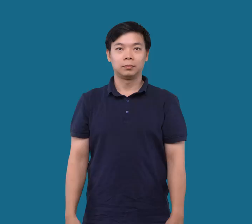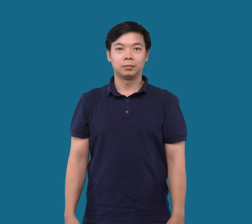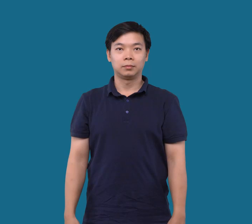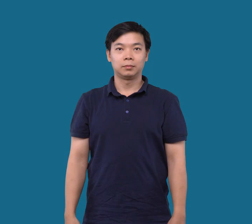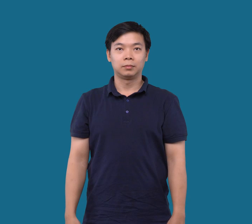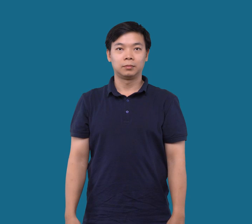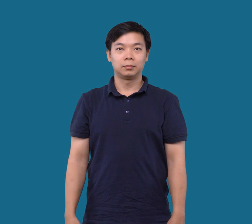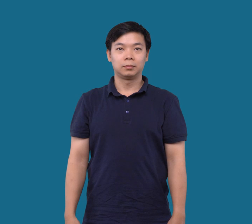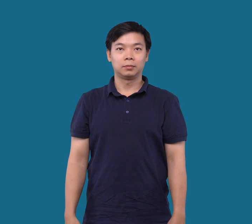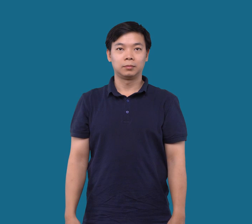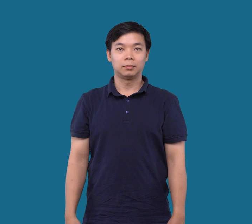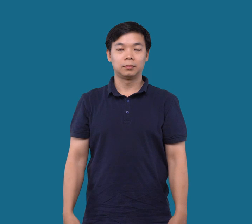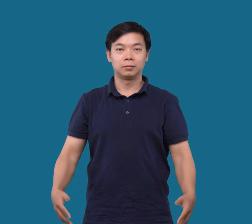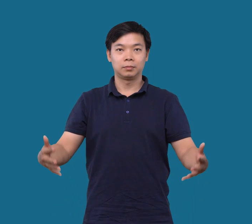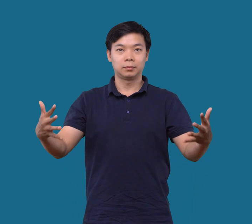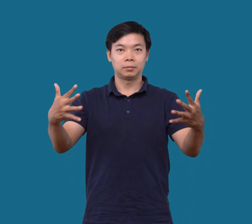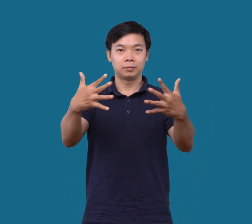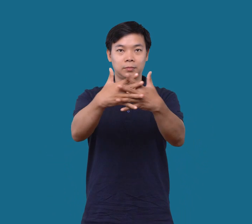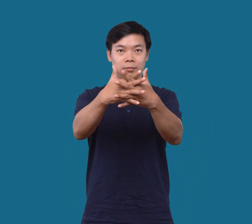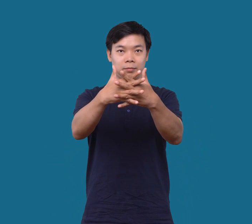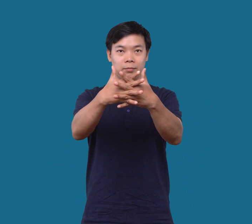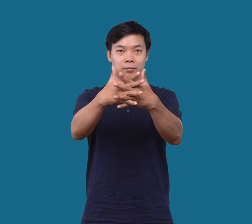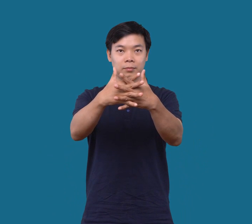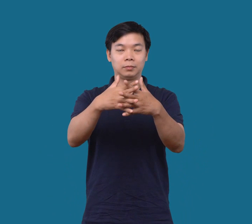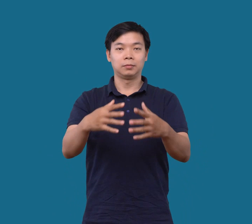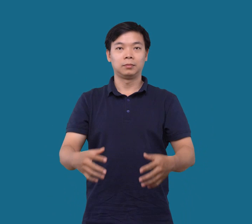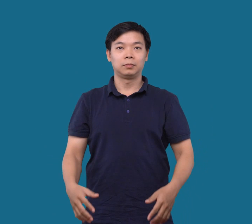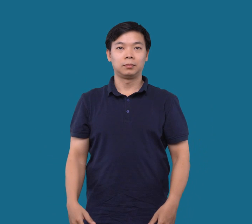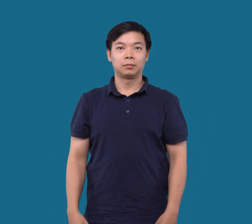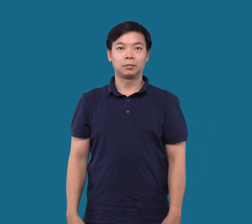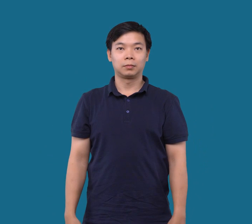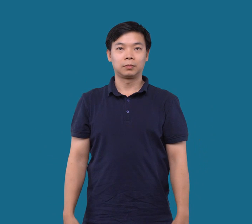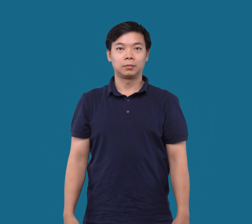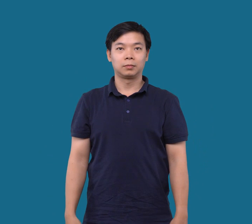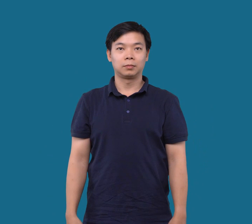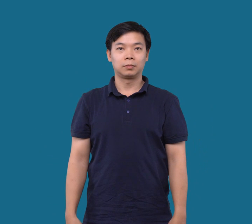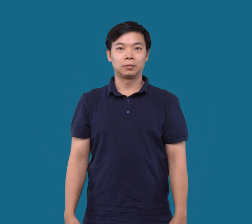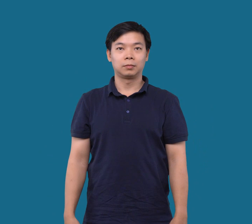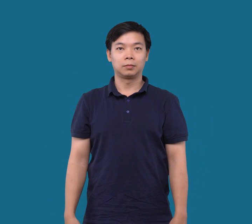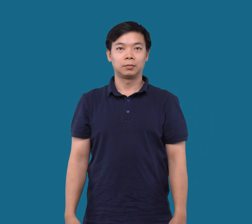mạng lưới